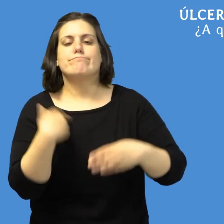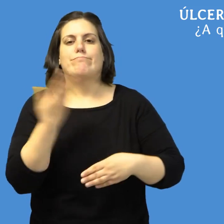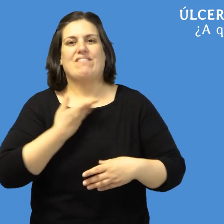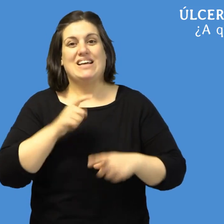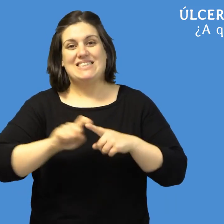afectar